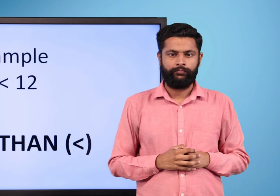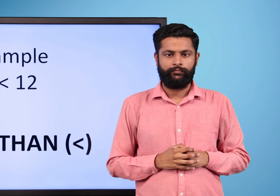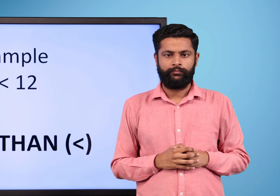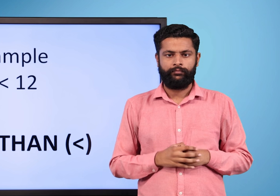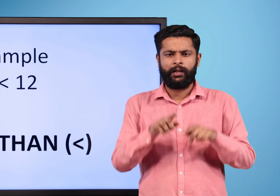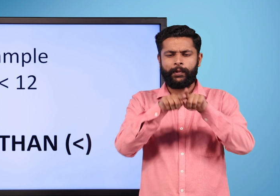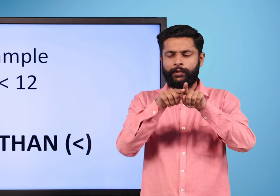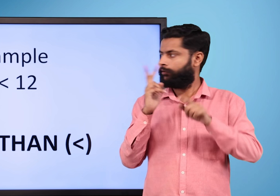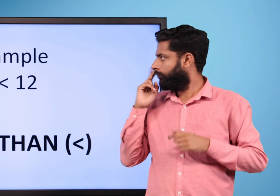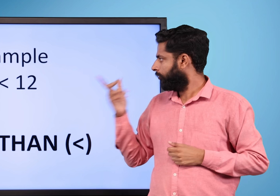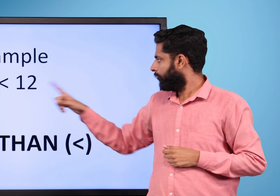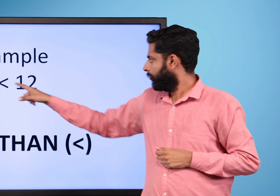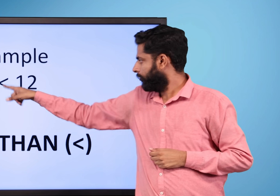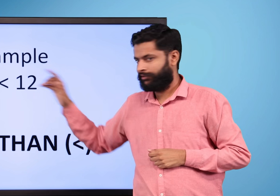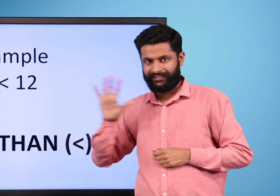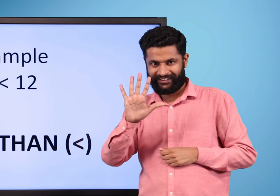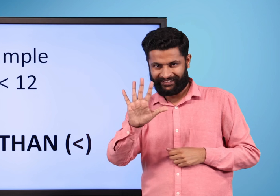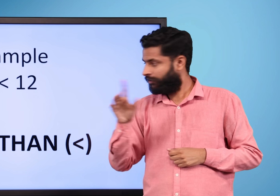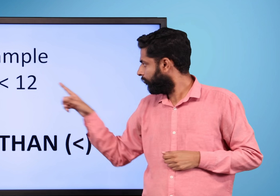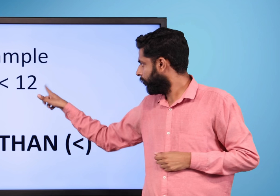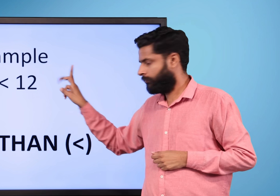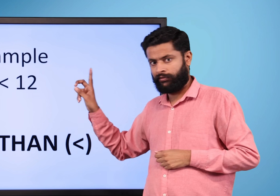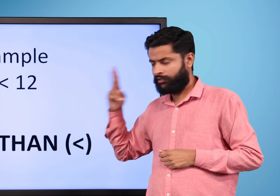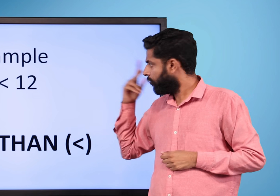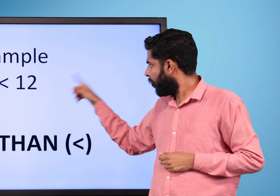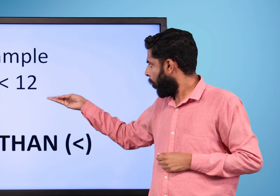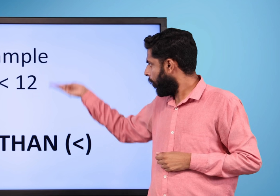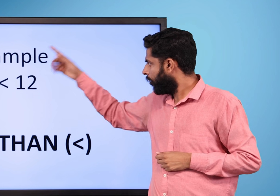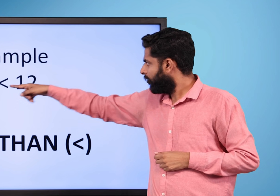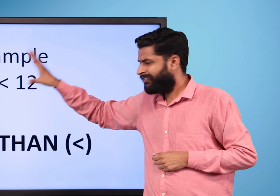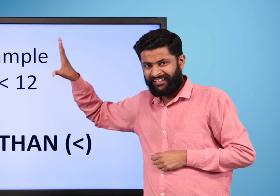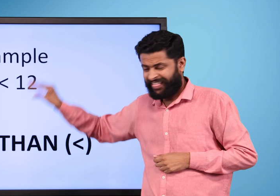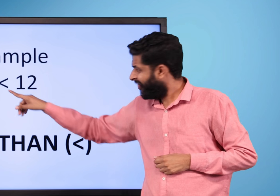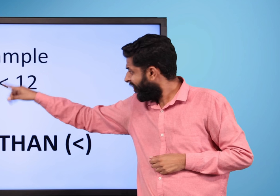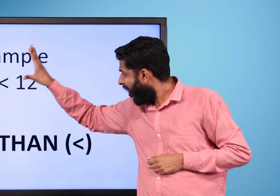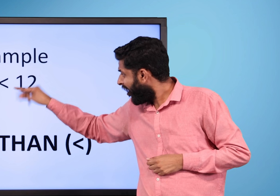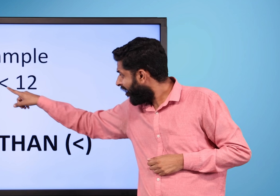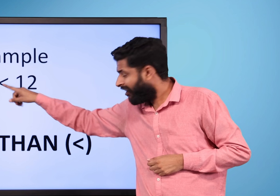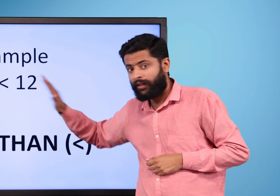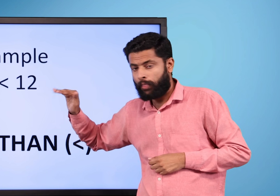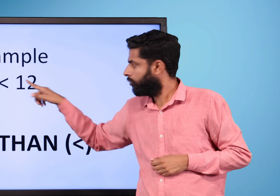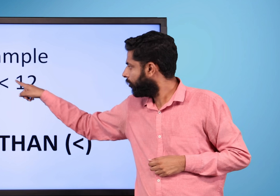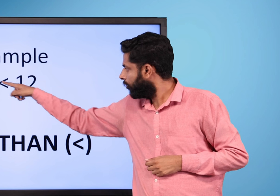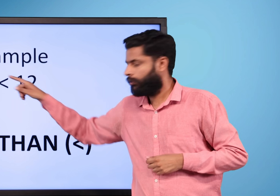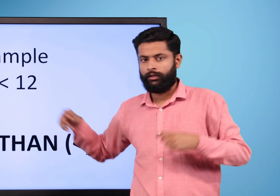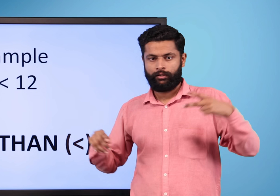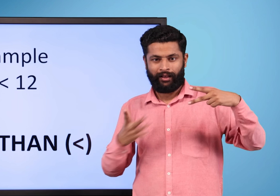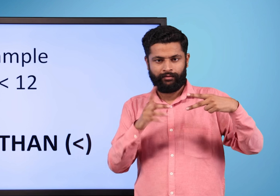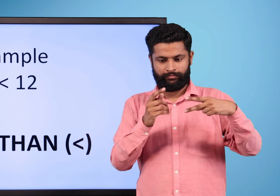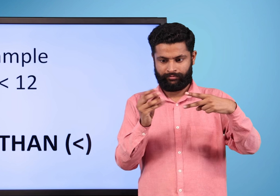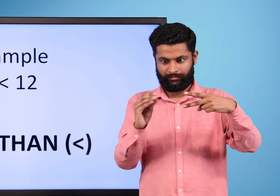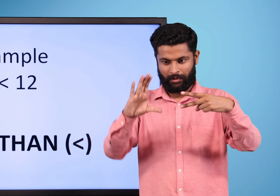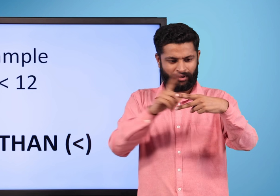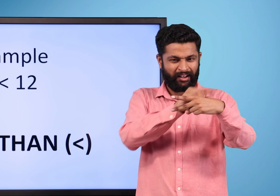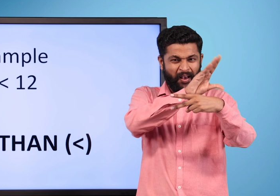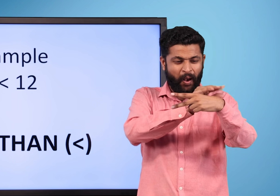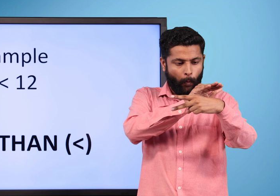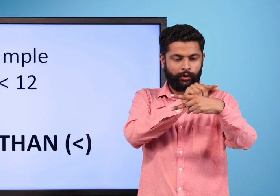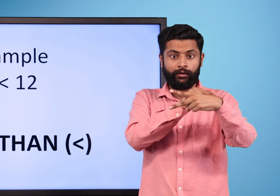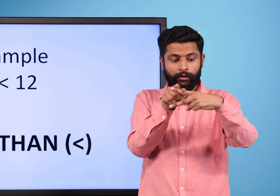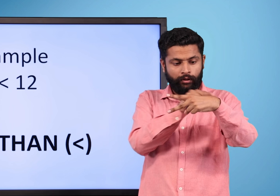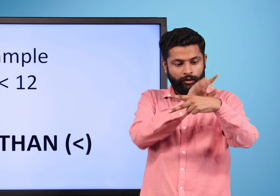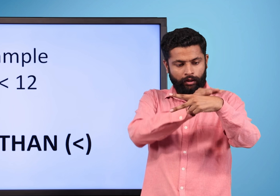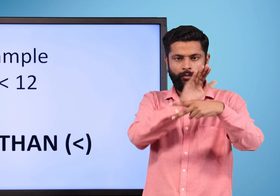For example, 5 < 12 where 5 is before the symbol and it is the smaller number.